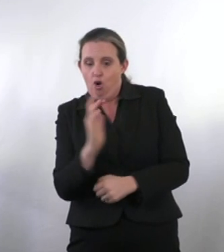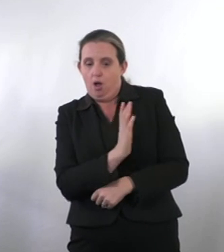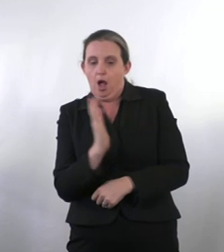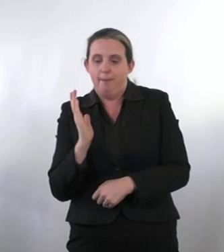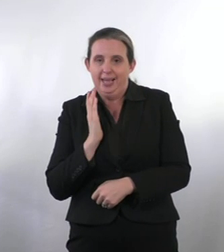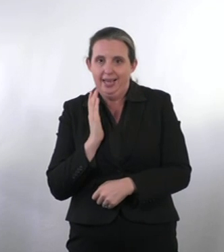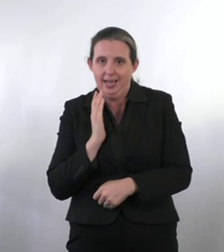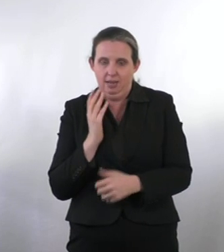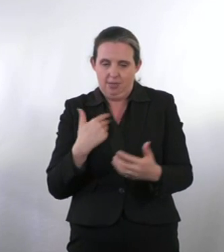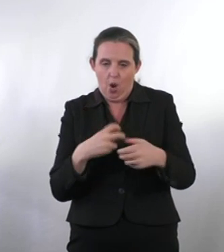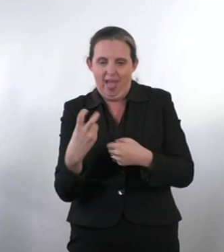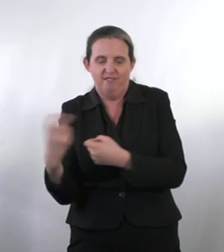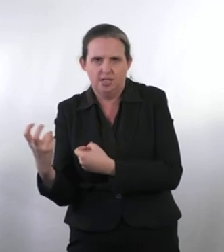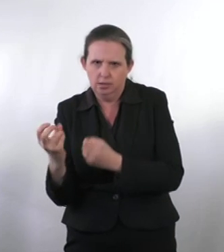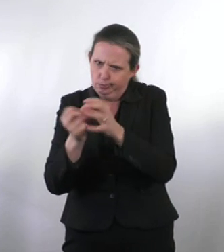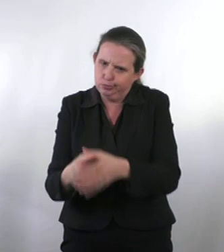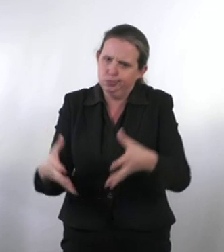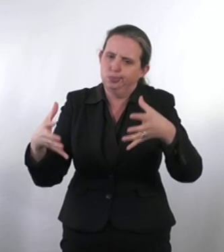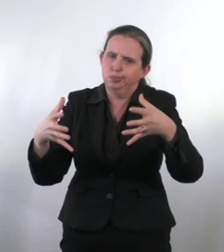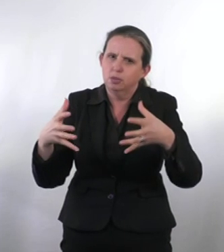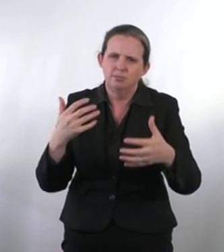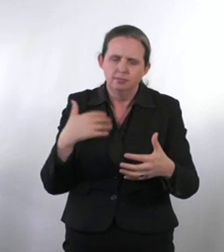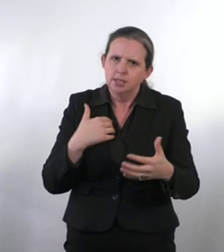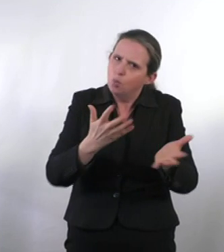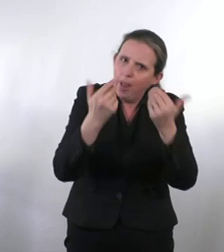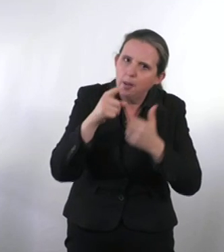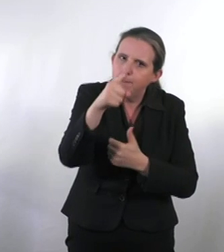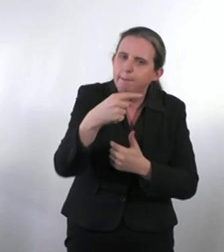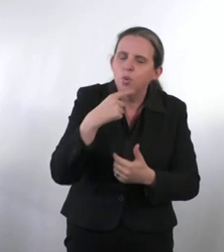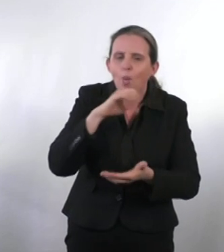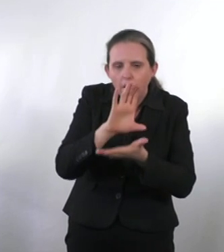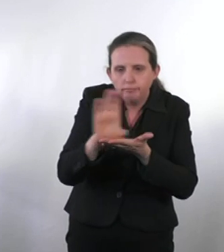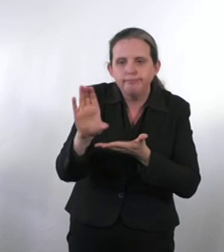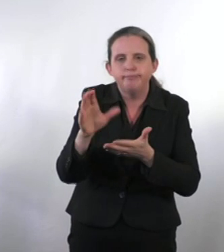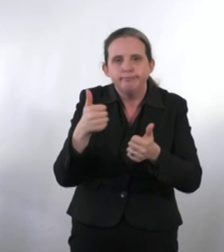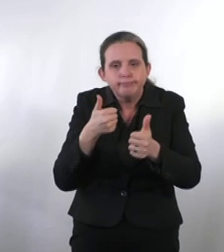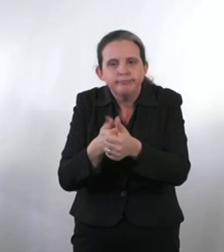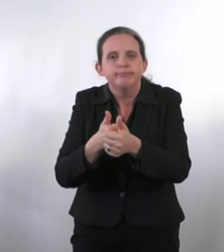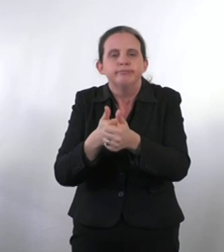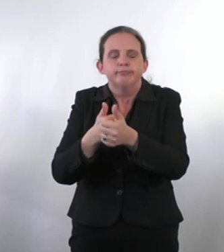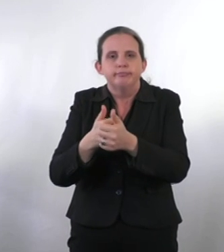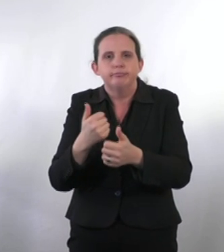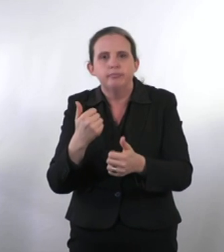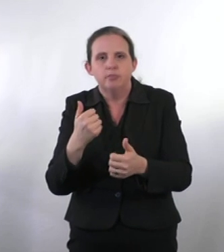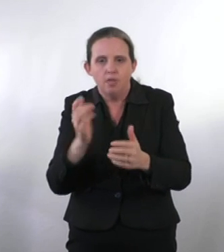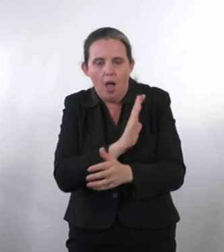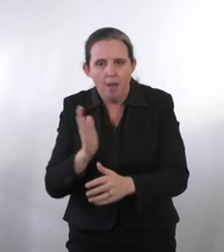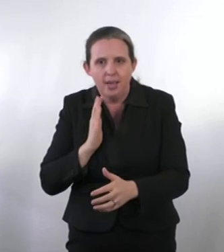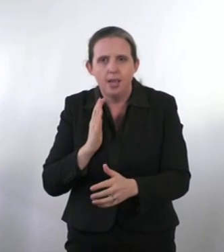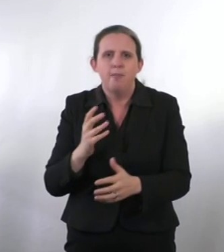Does the Prime Minister agree that one of the best ways we can help our veterans is to encourage employers to hire a hero?